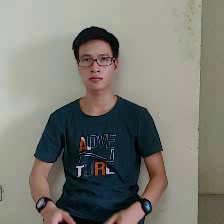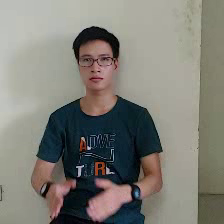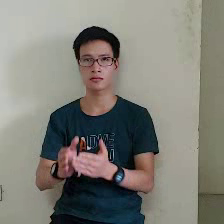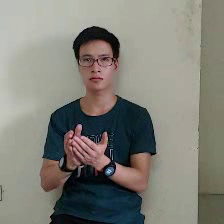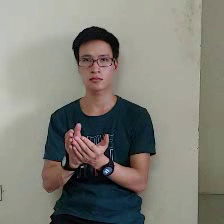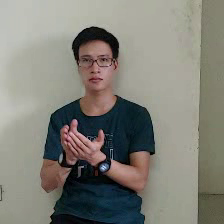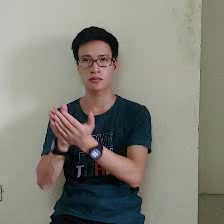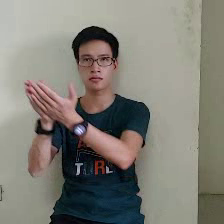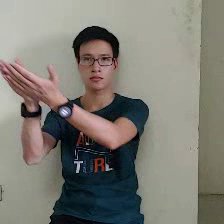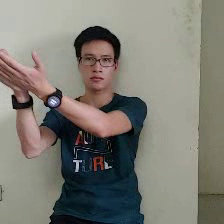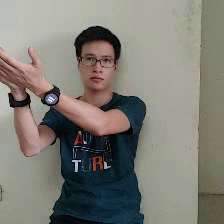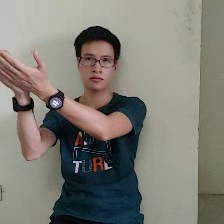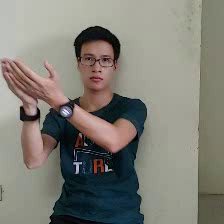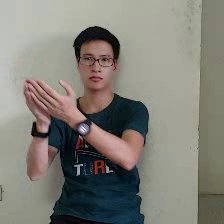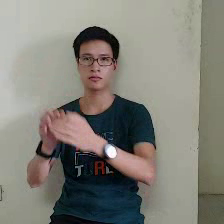Biếu tặng